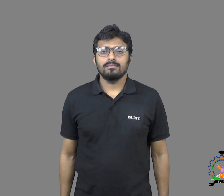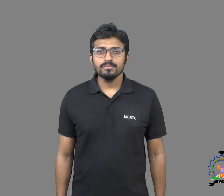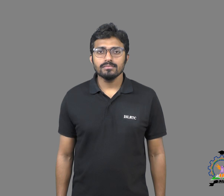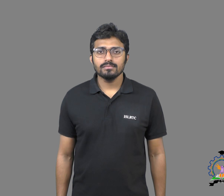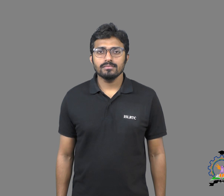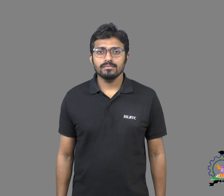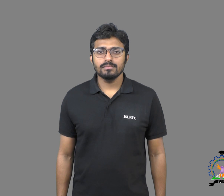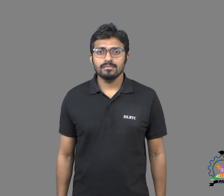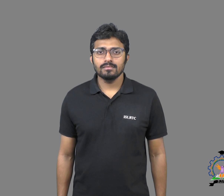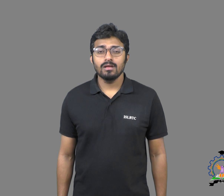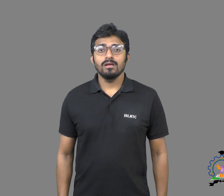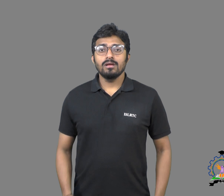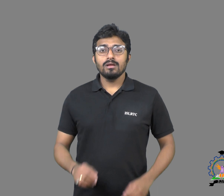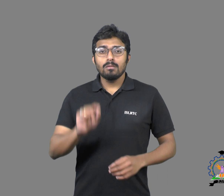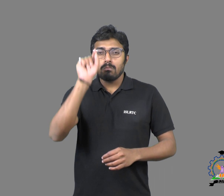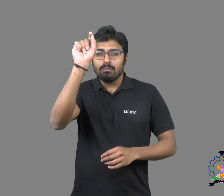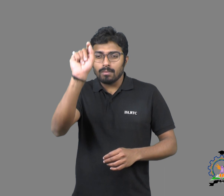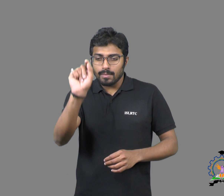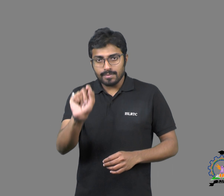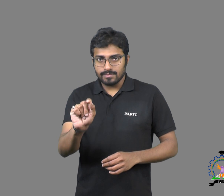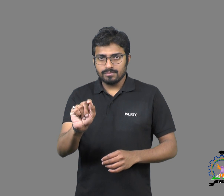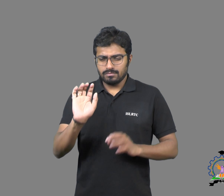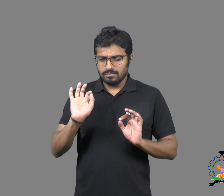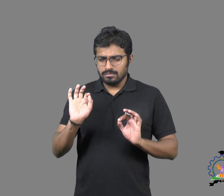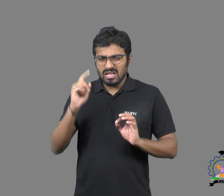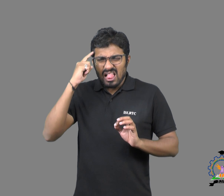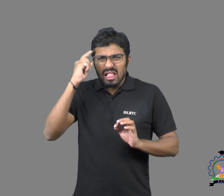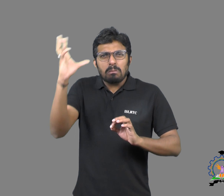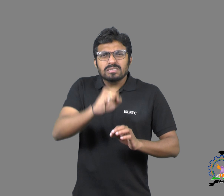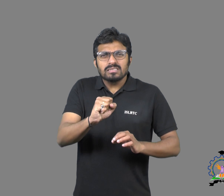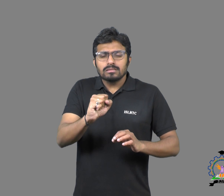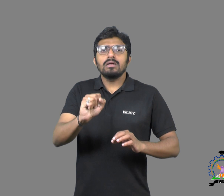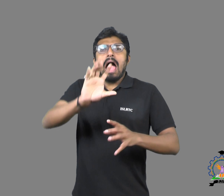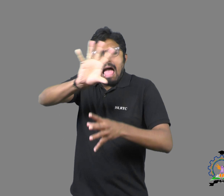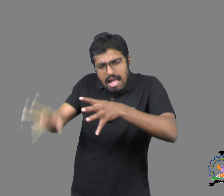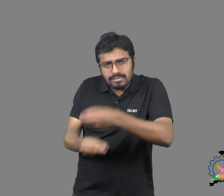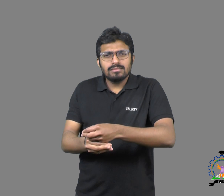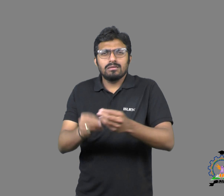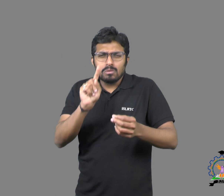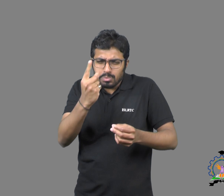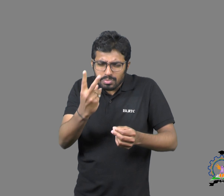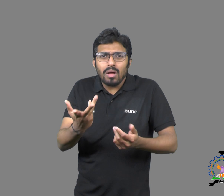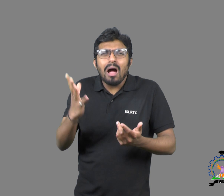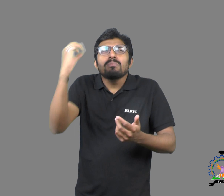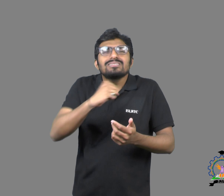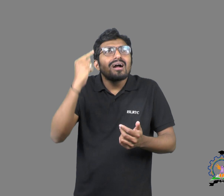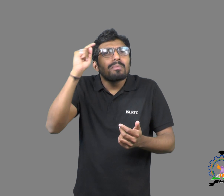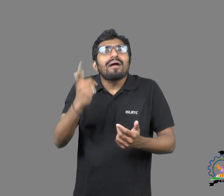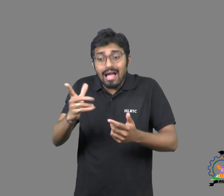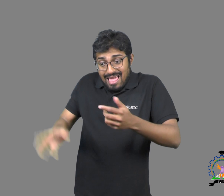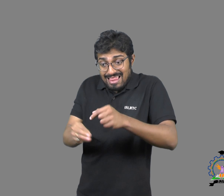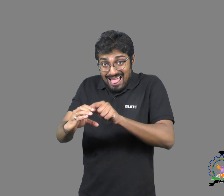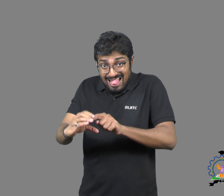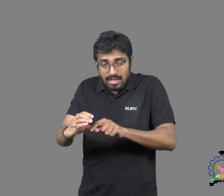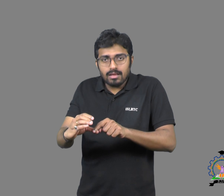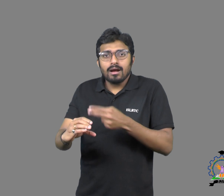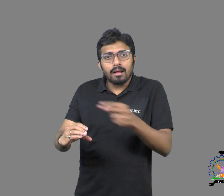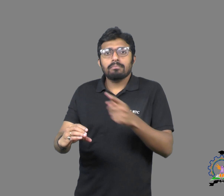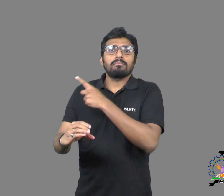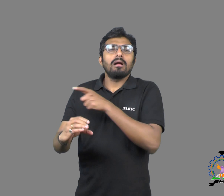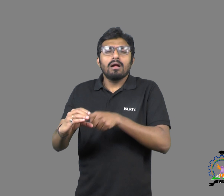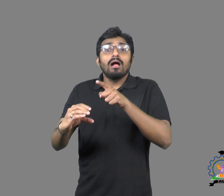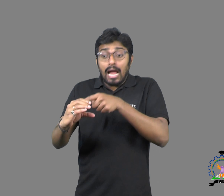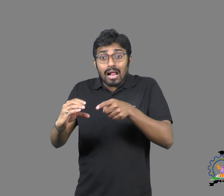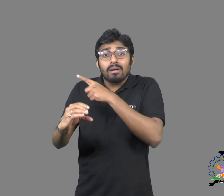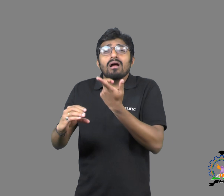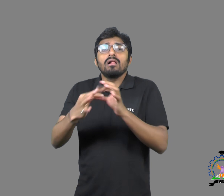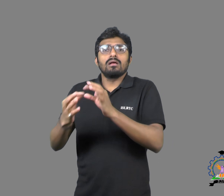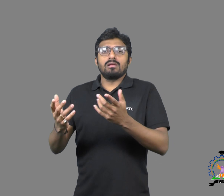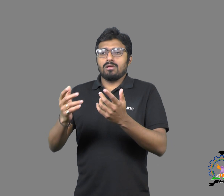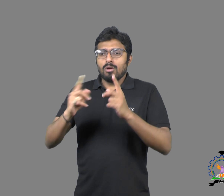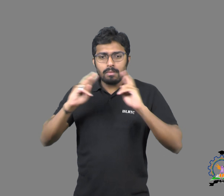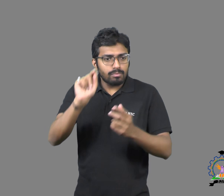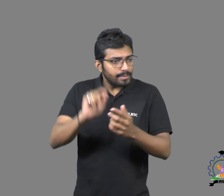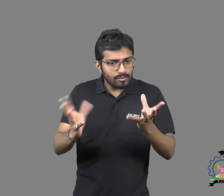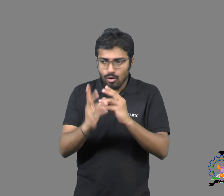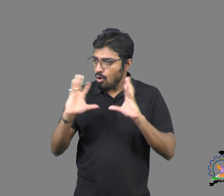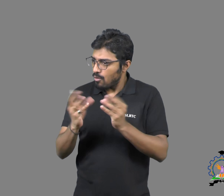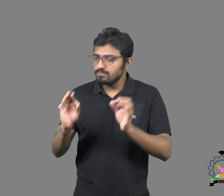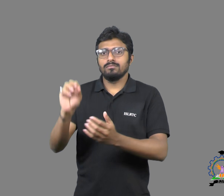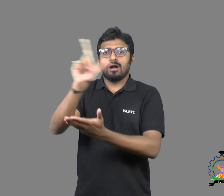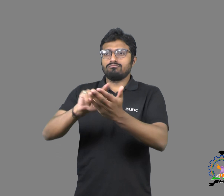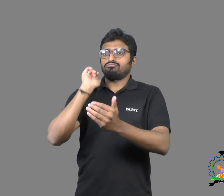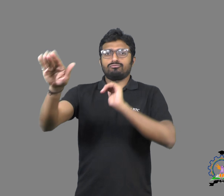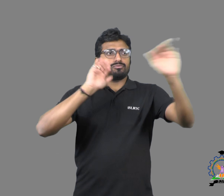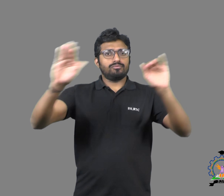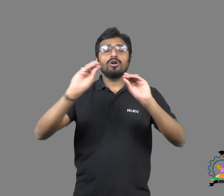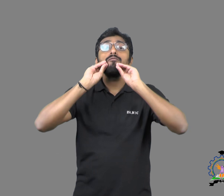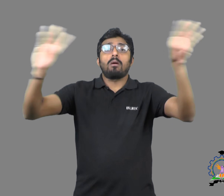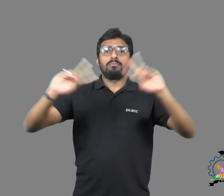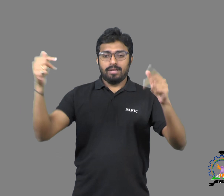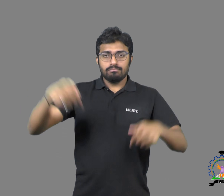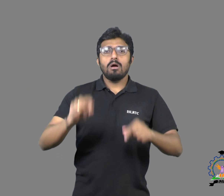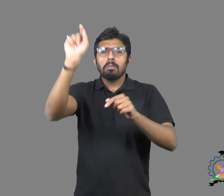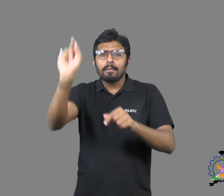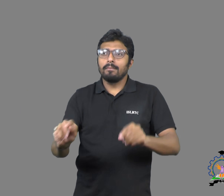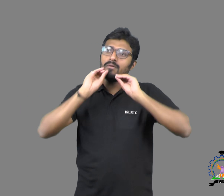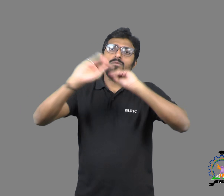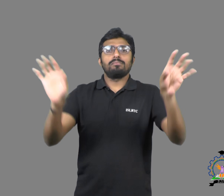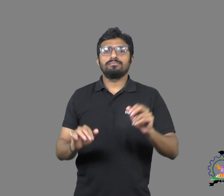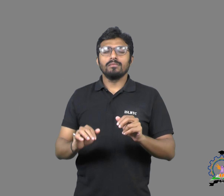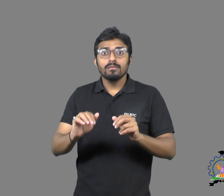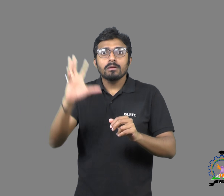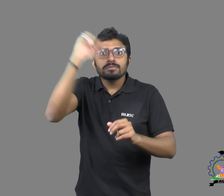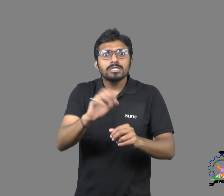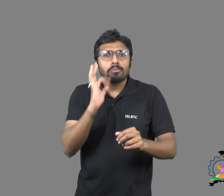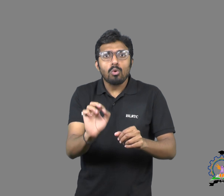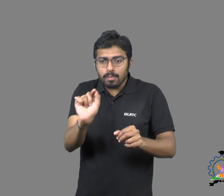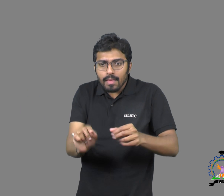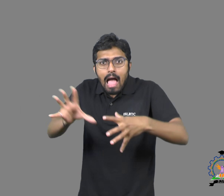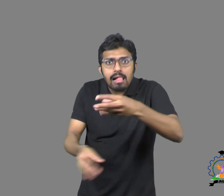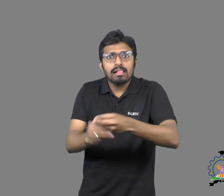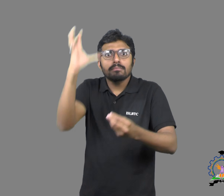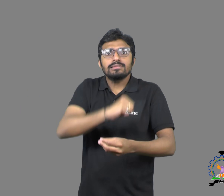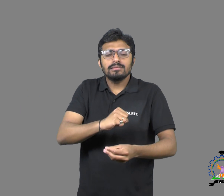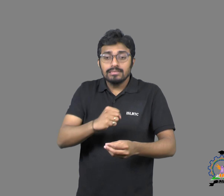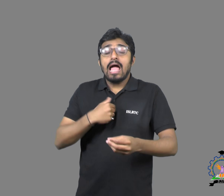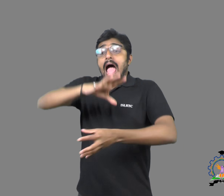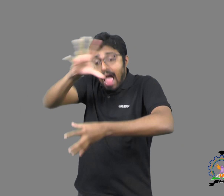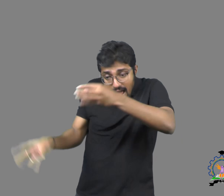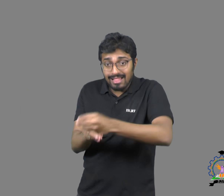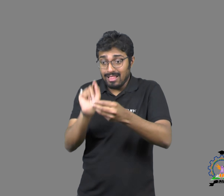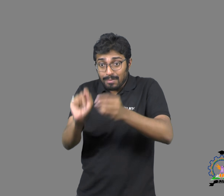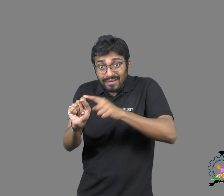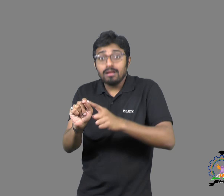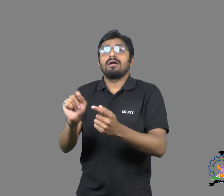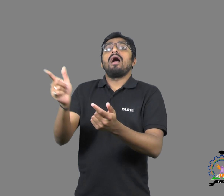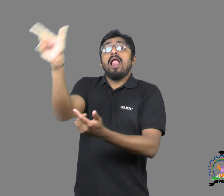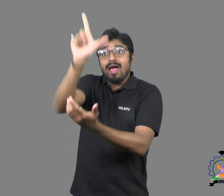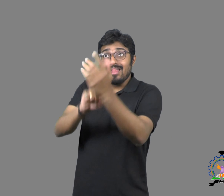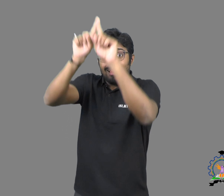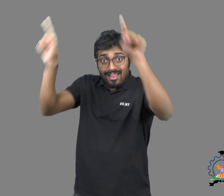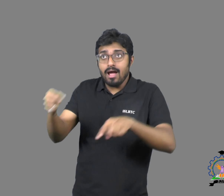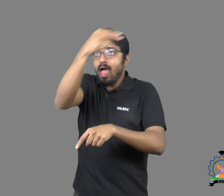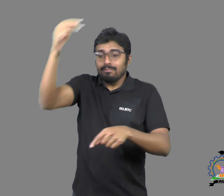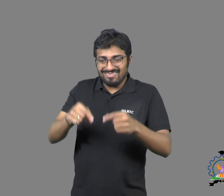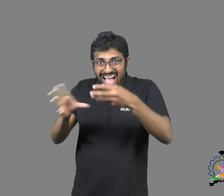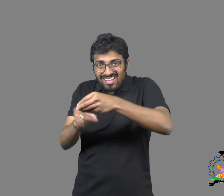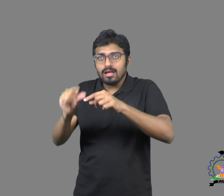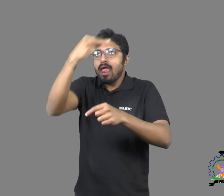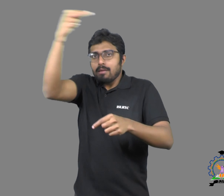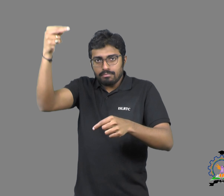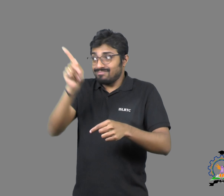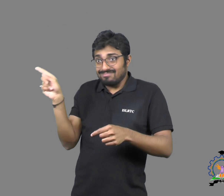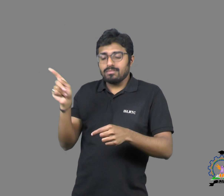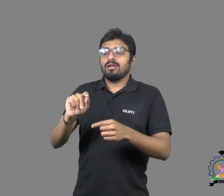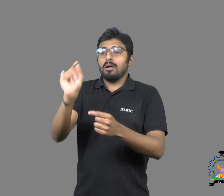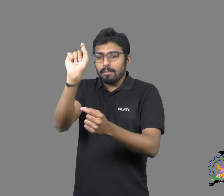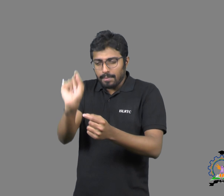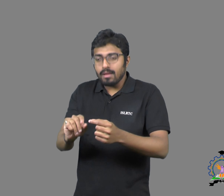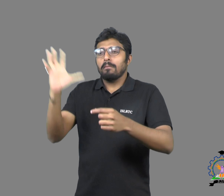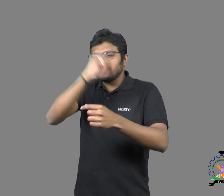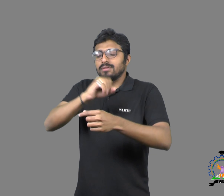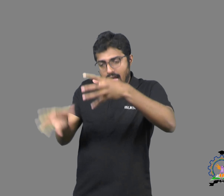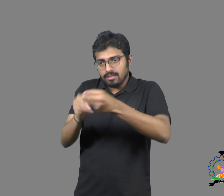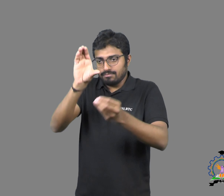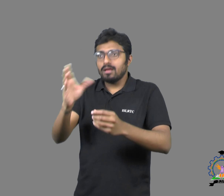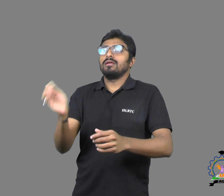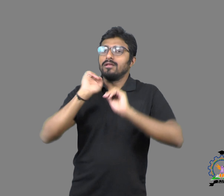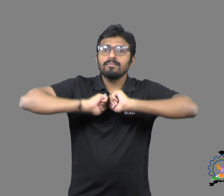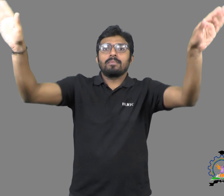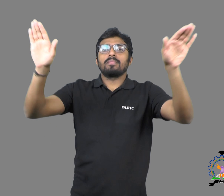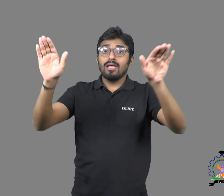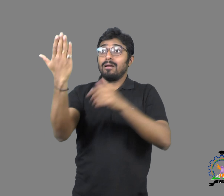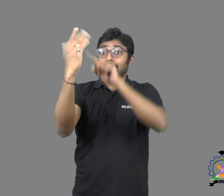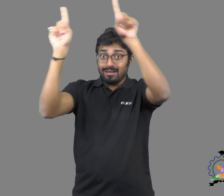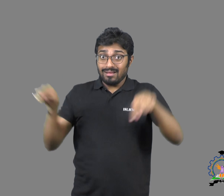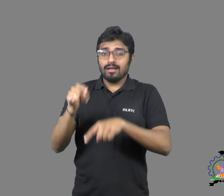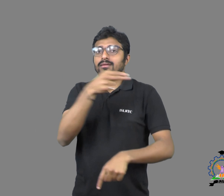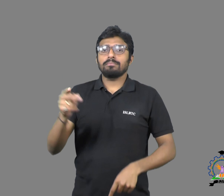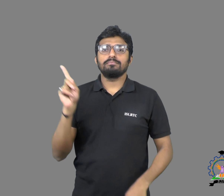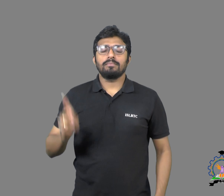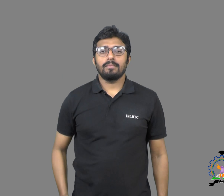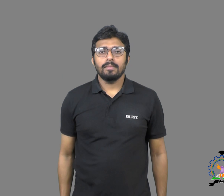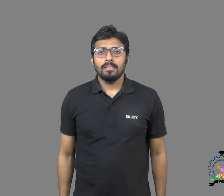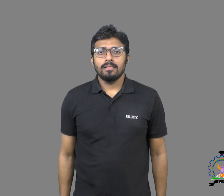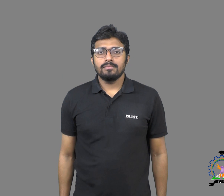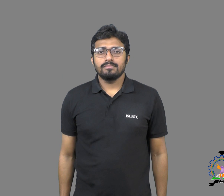Addendum